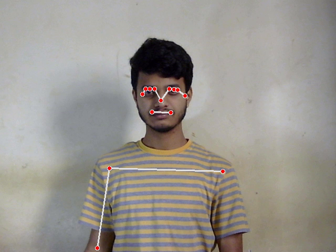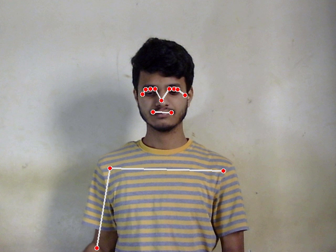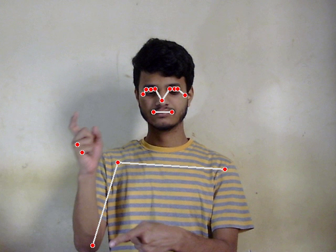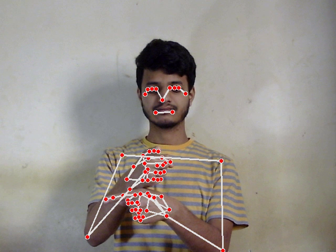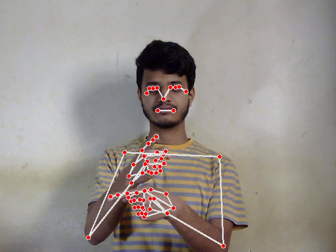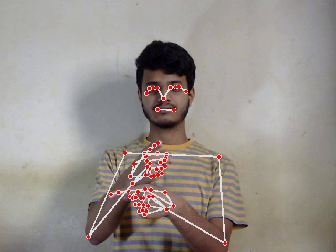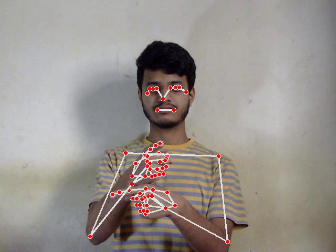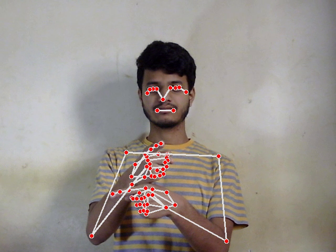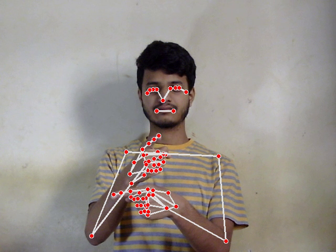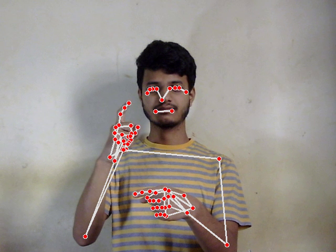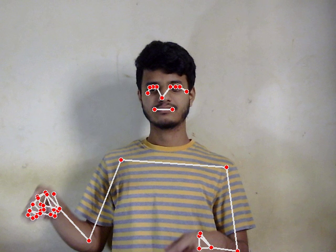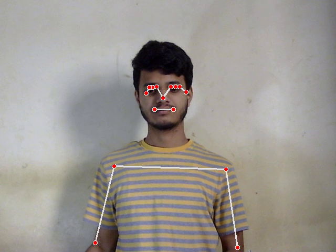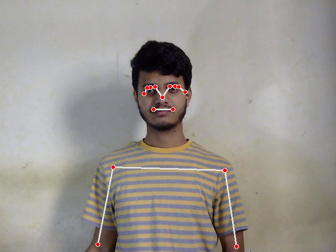right